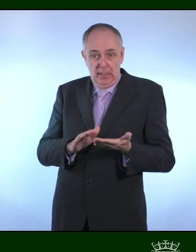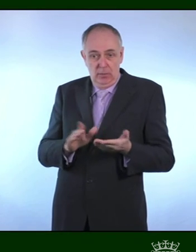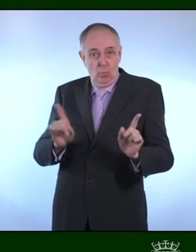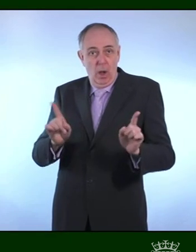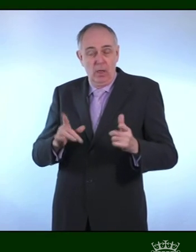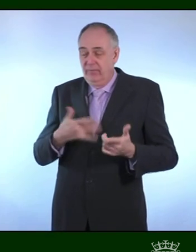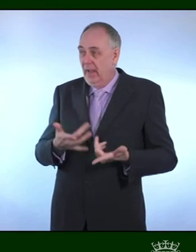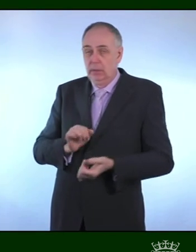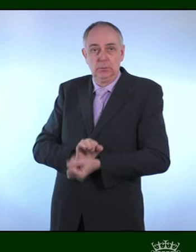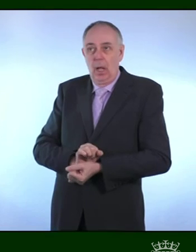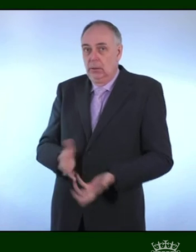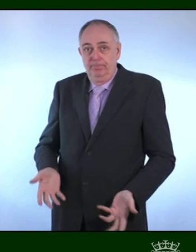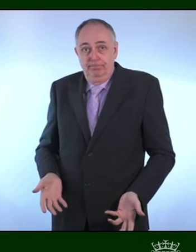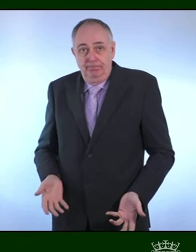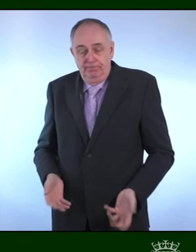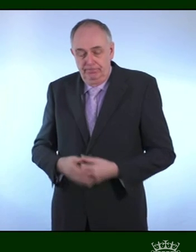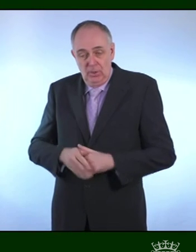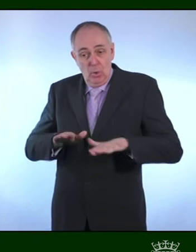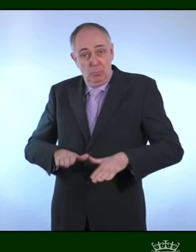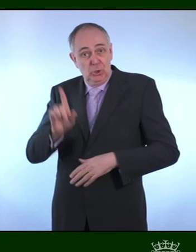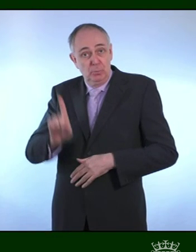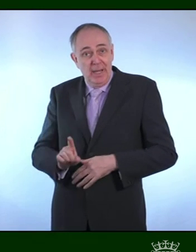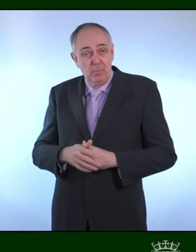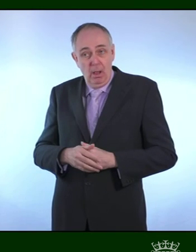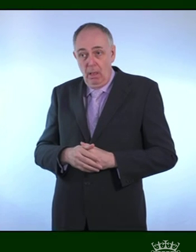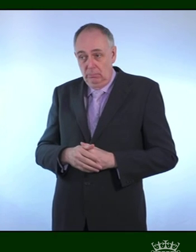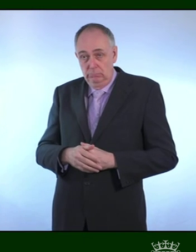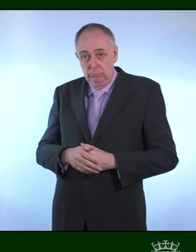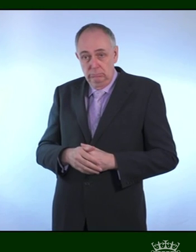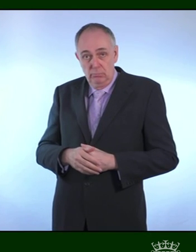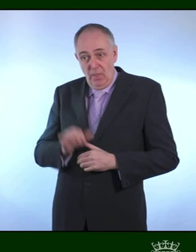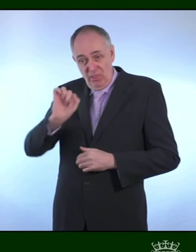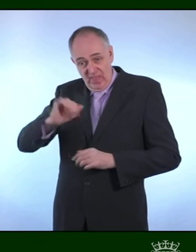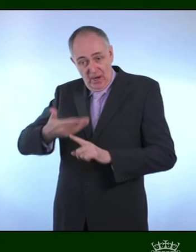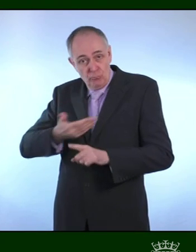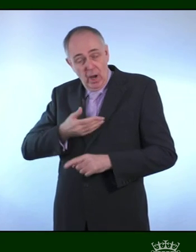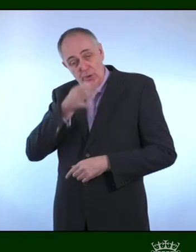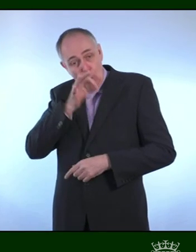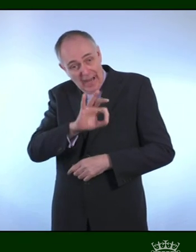These British citizens have a right to turn to their own Government for help.